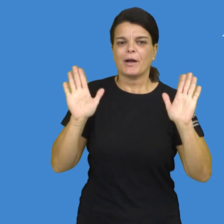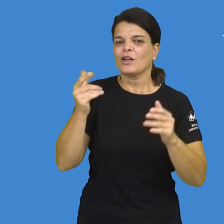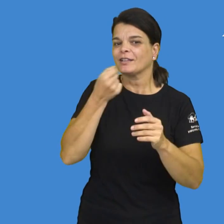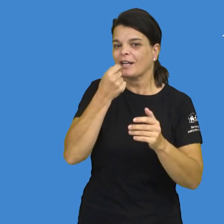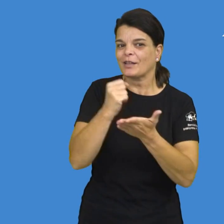droga